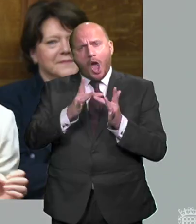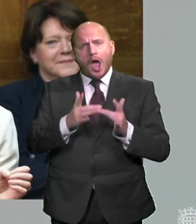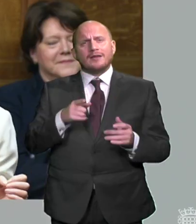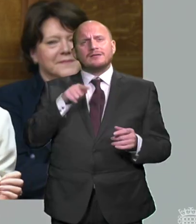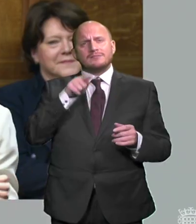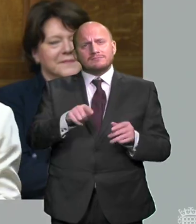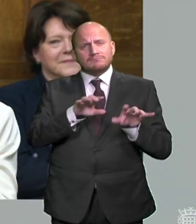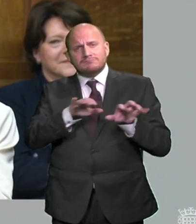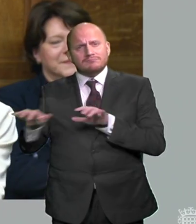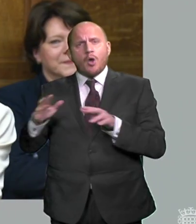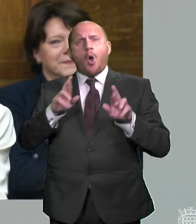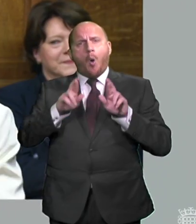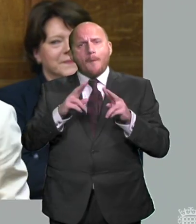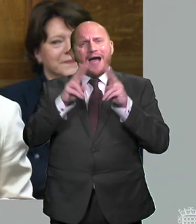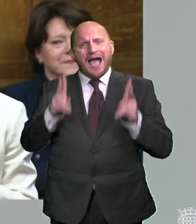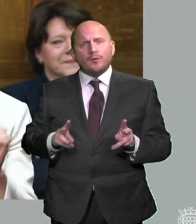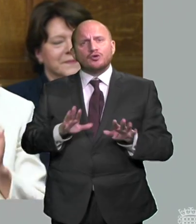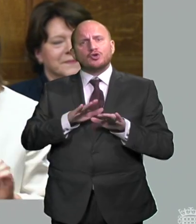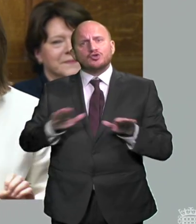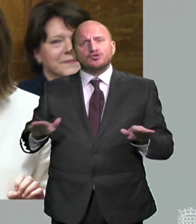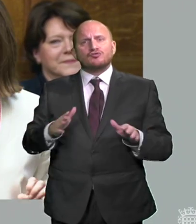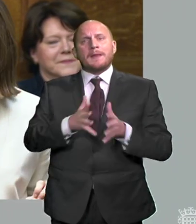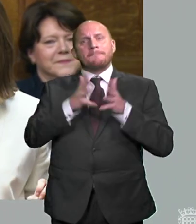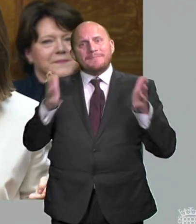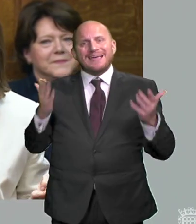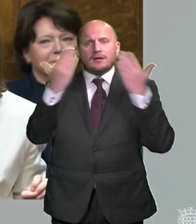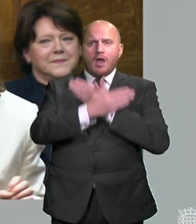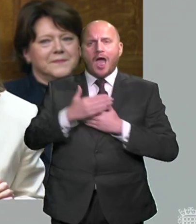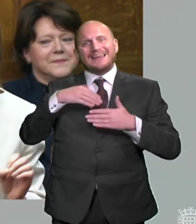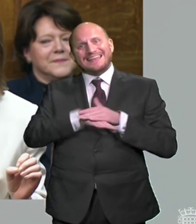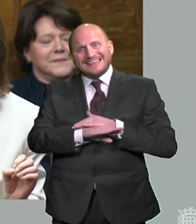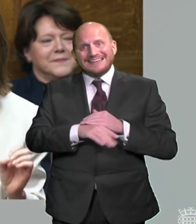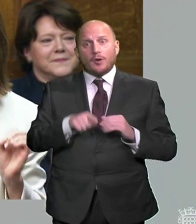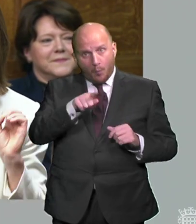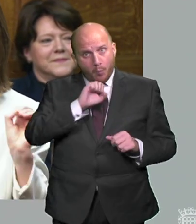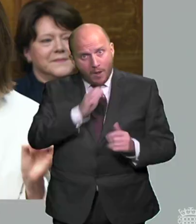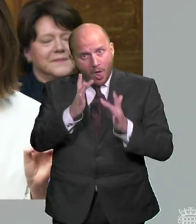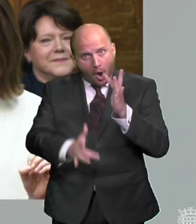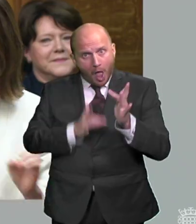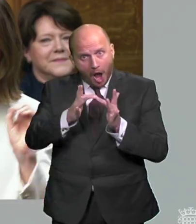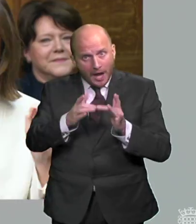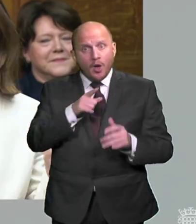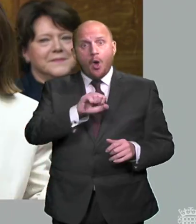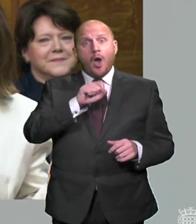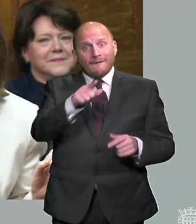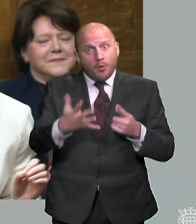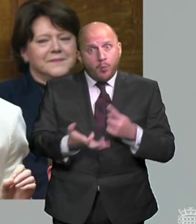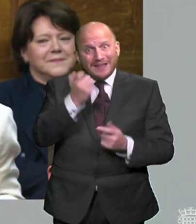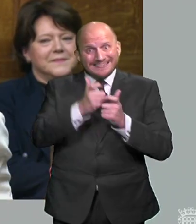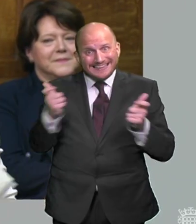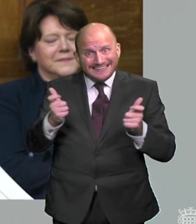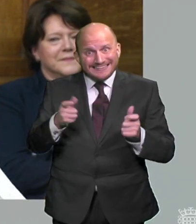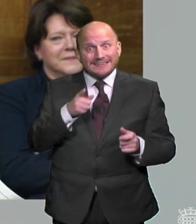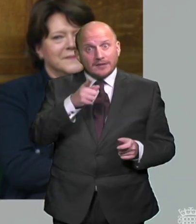If he is lucky enough to win a pair of tickets to the Telford polar express, I shall be delighted to go to the north pole with him.